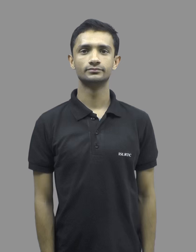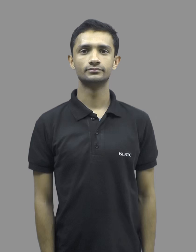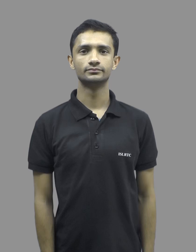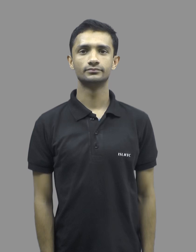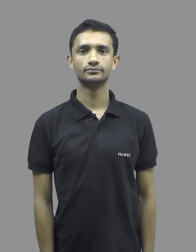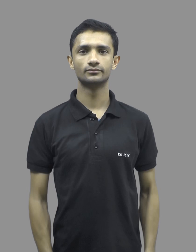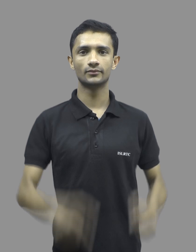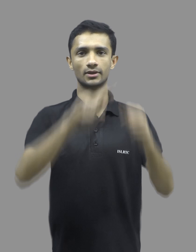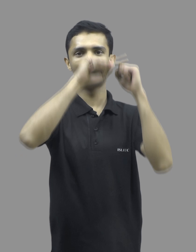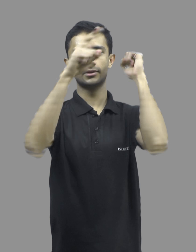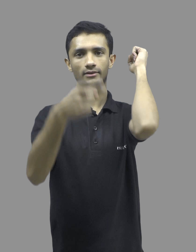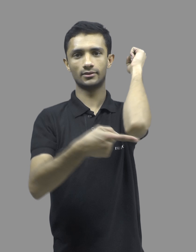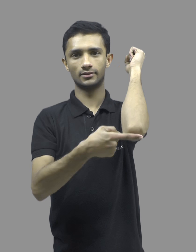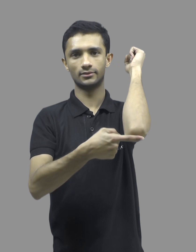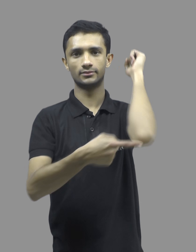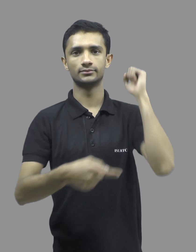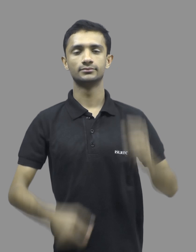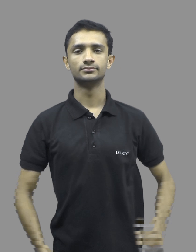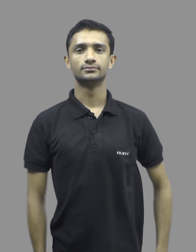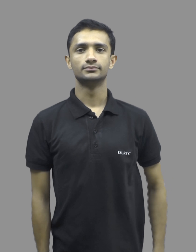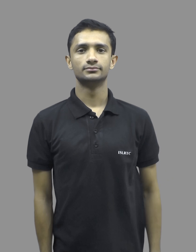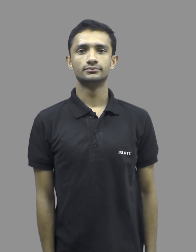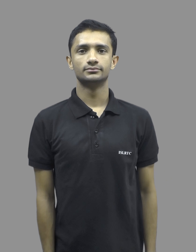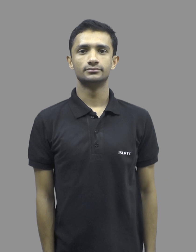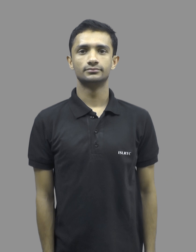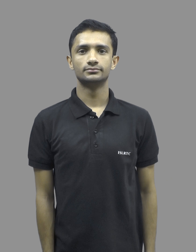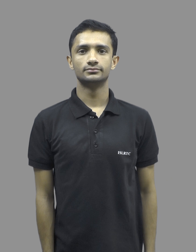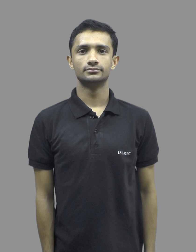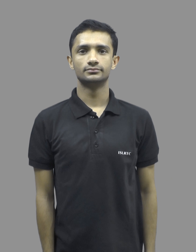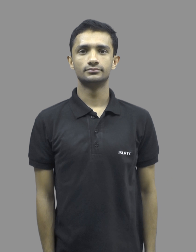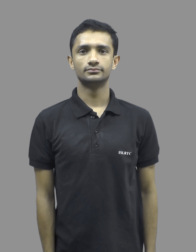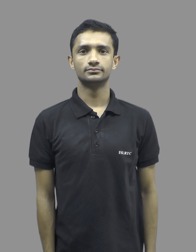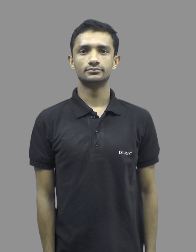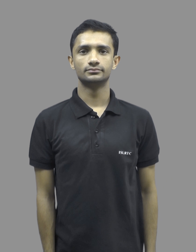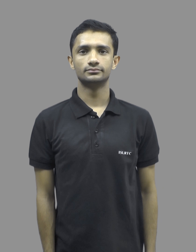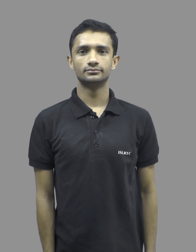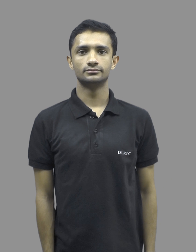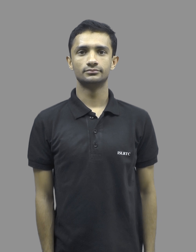Last at the End